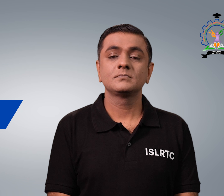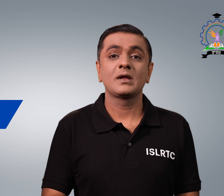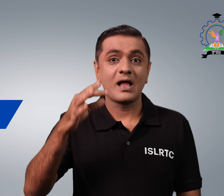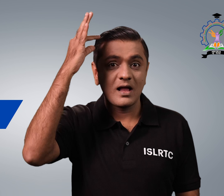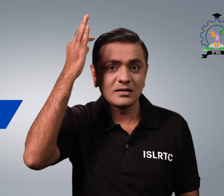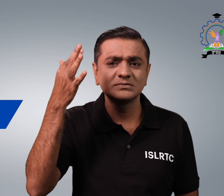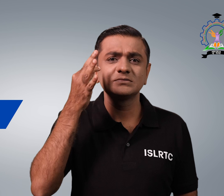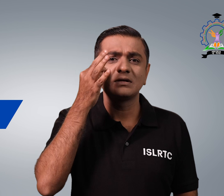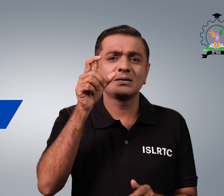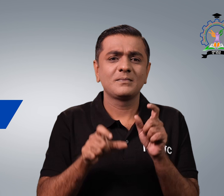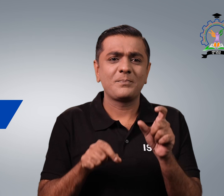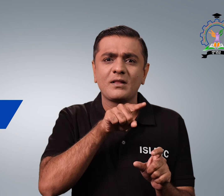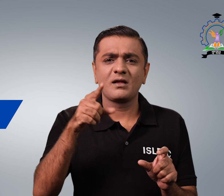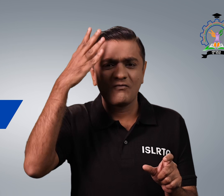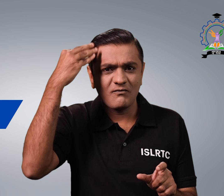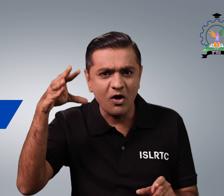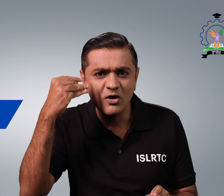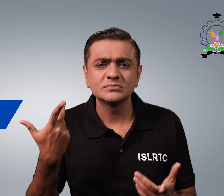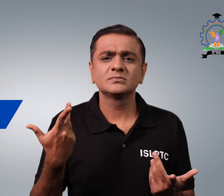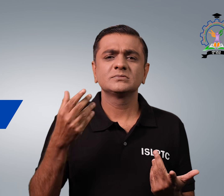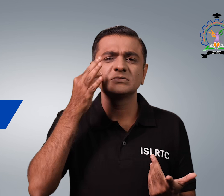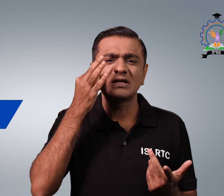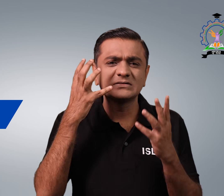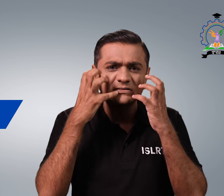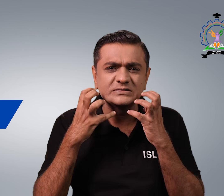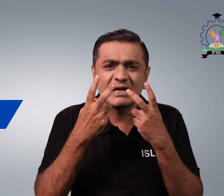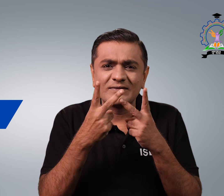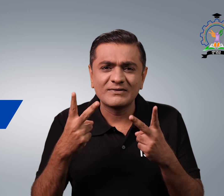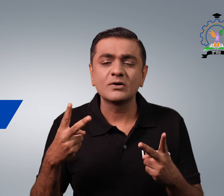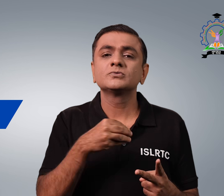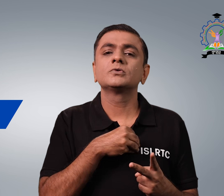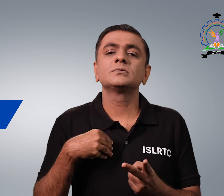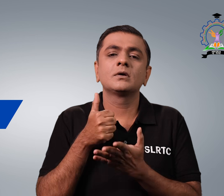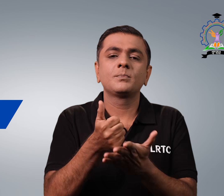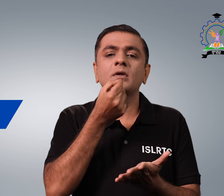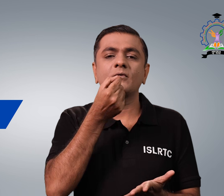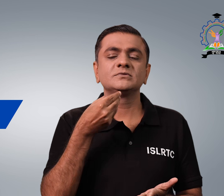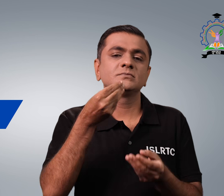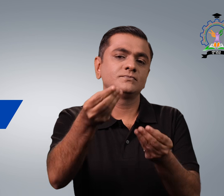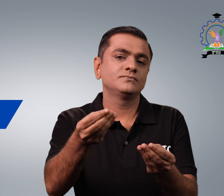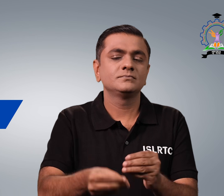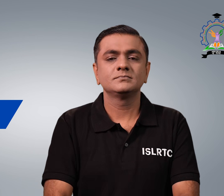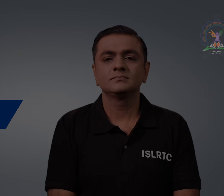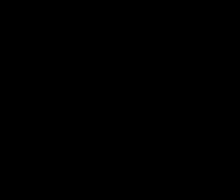A dermatologist is a specialist medical doctor who manages diseases related to skin and hair.